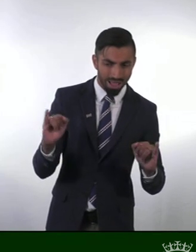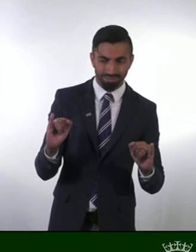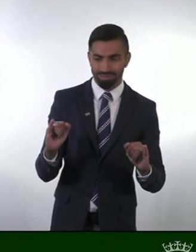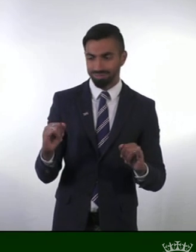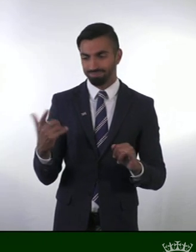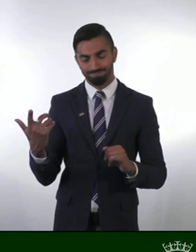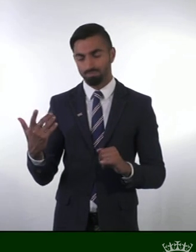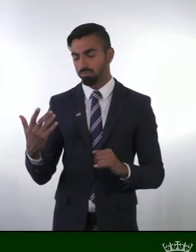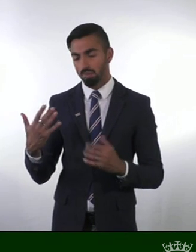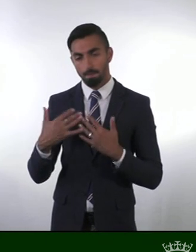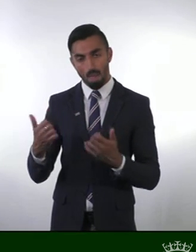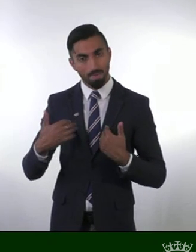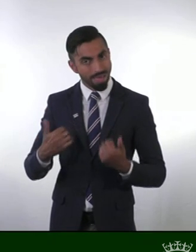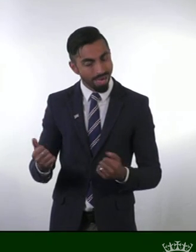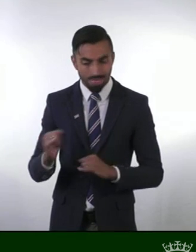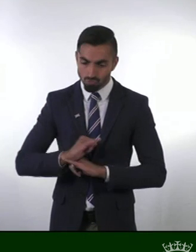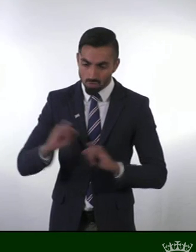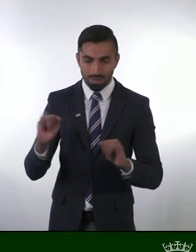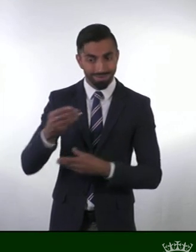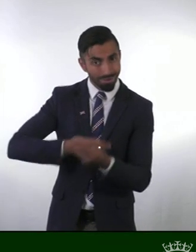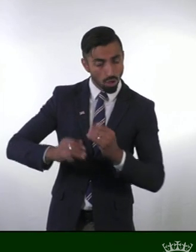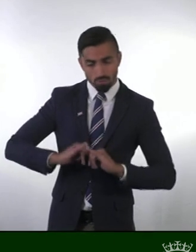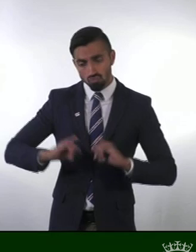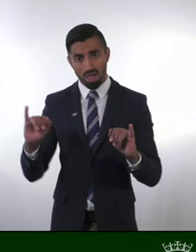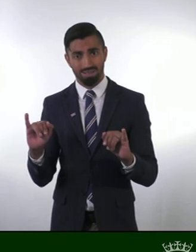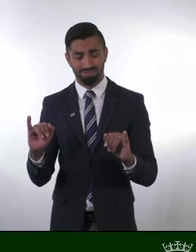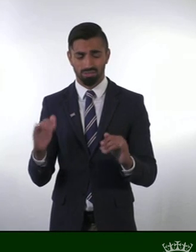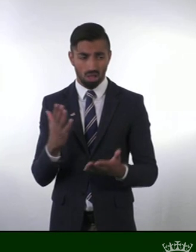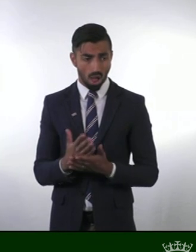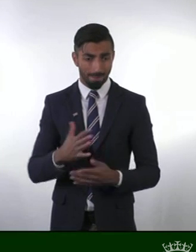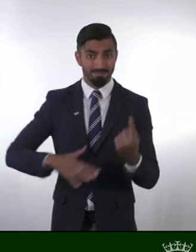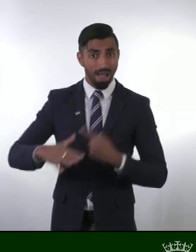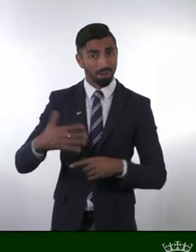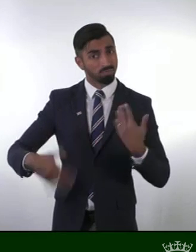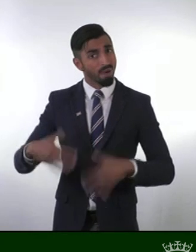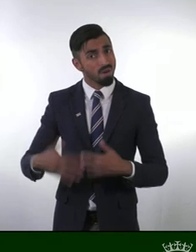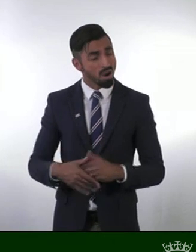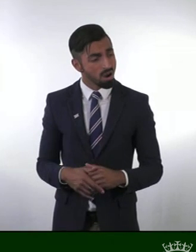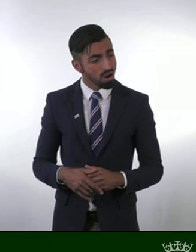I think the Government have done a huge amount to look after families across the country.